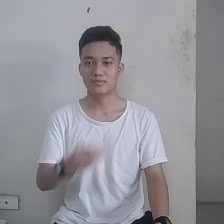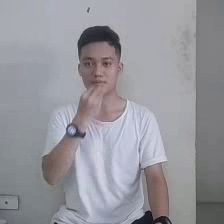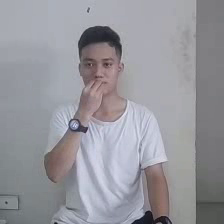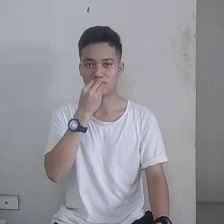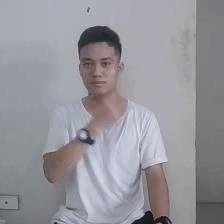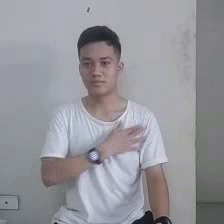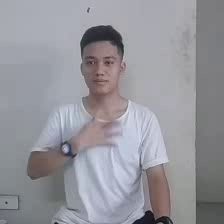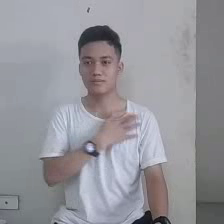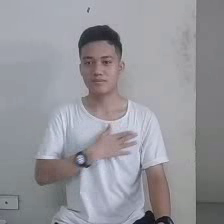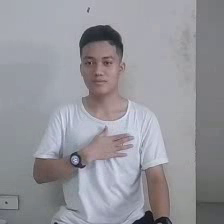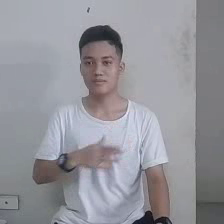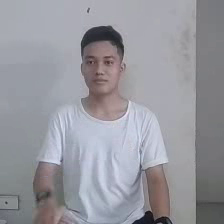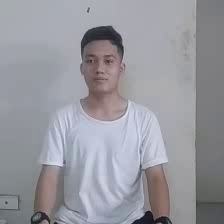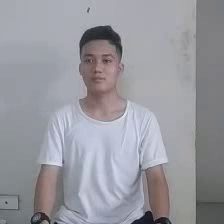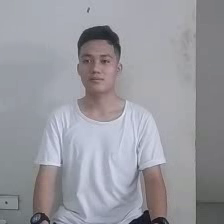Ăn mừng